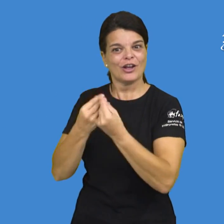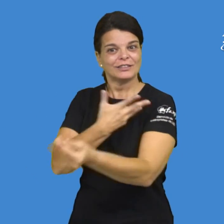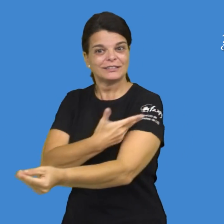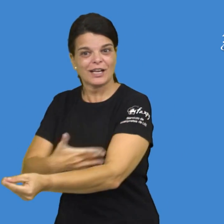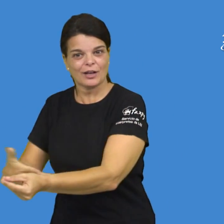sangre